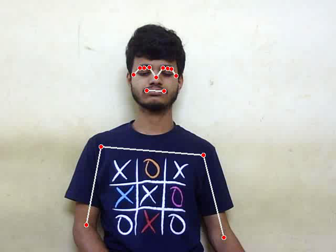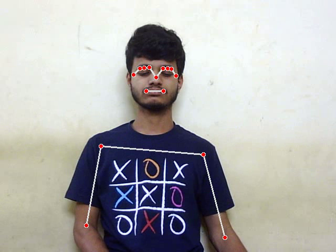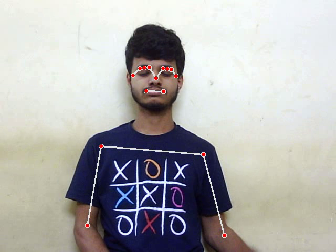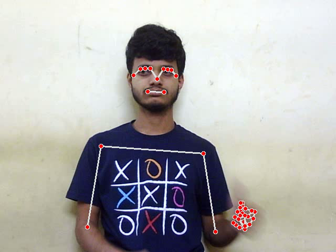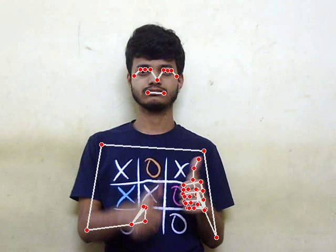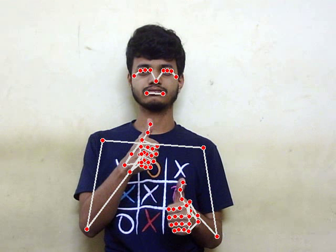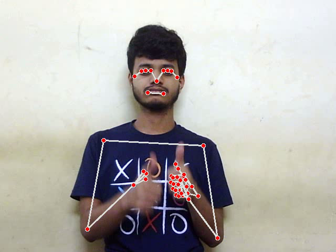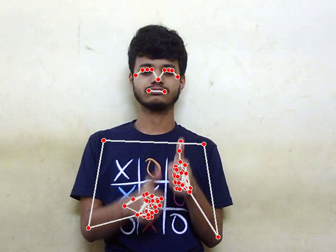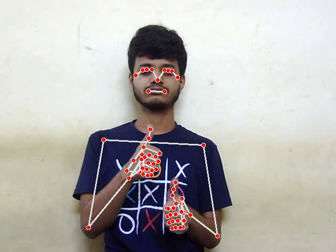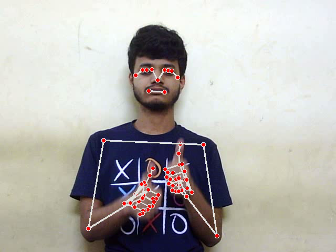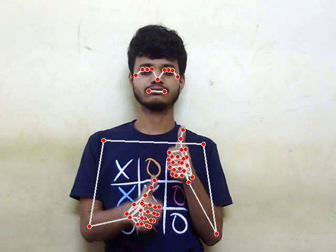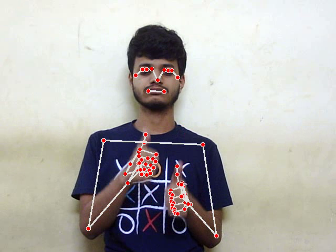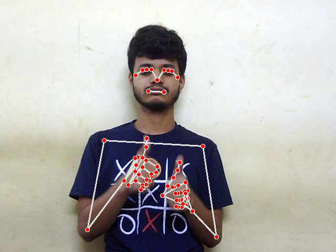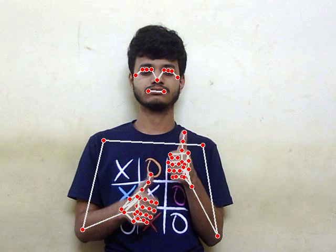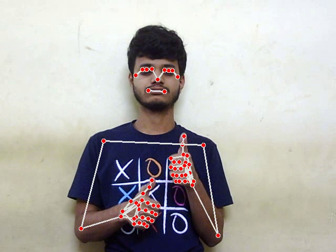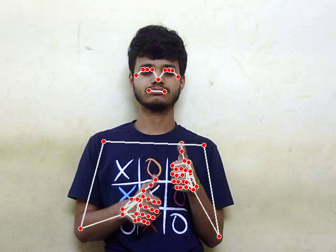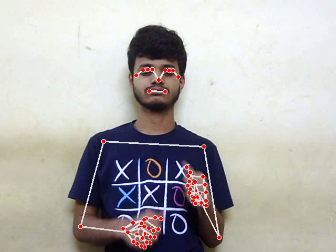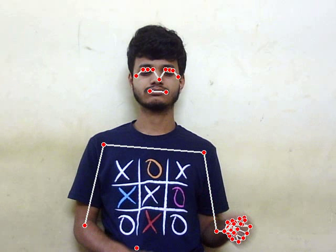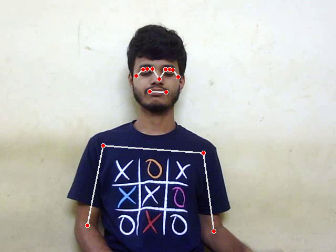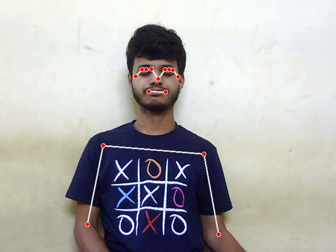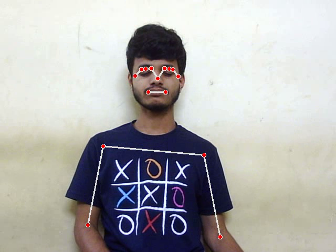which